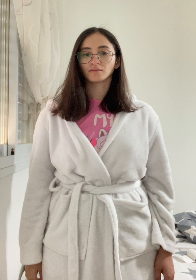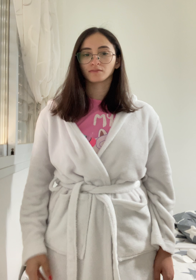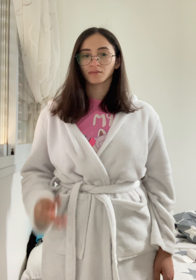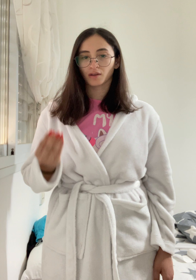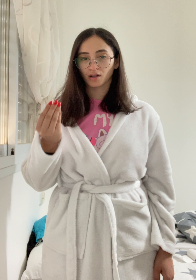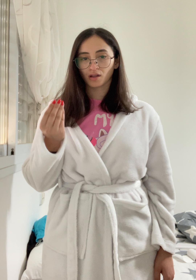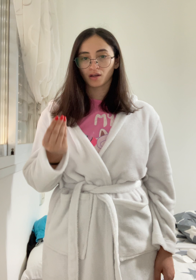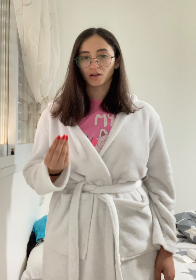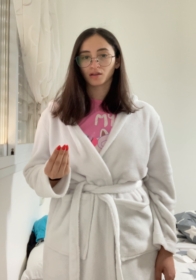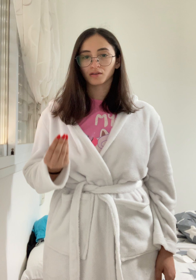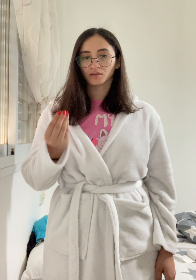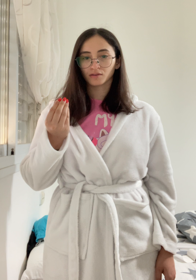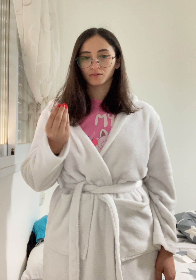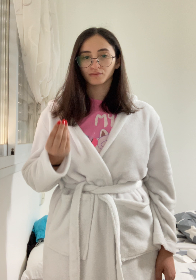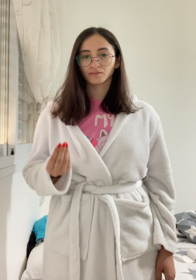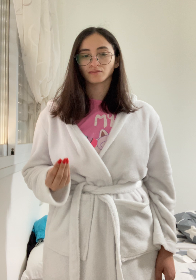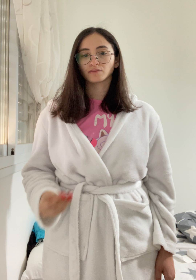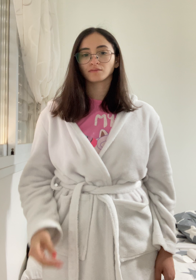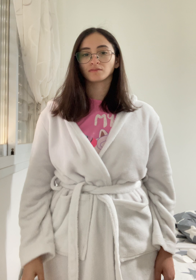לאט